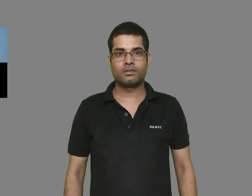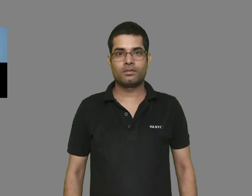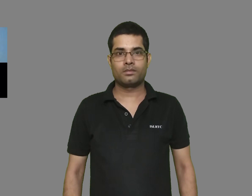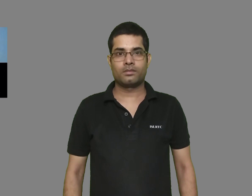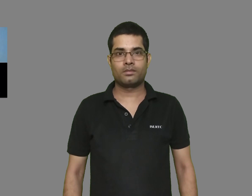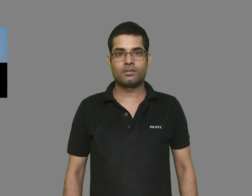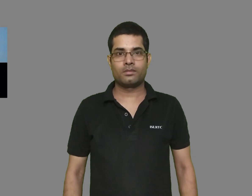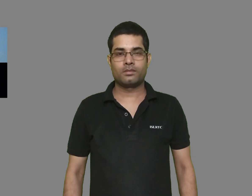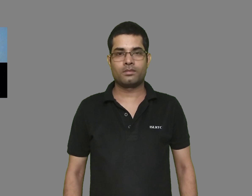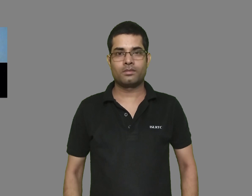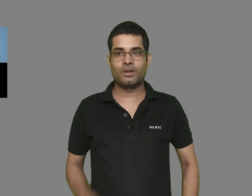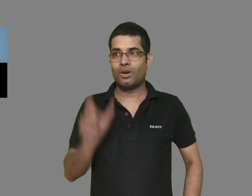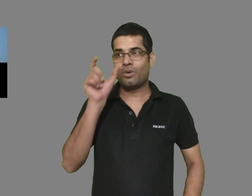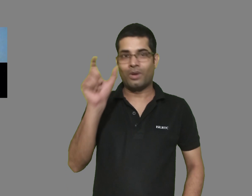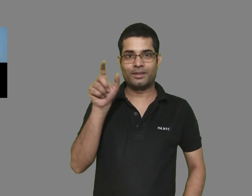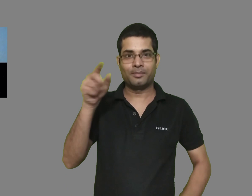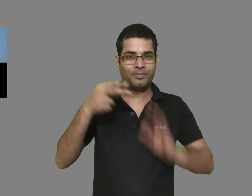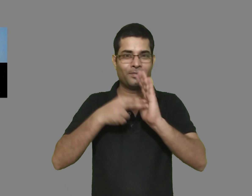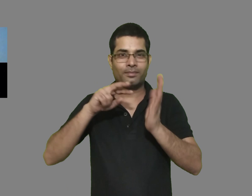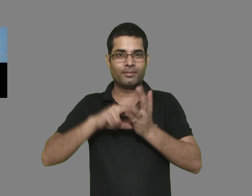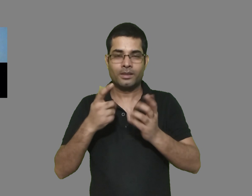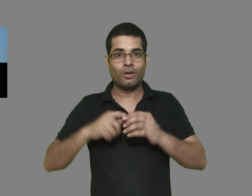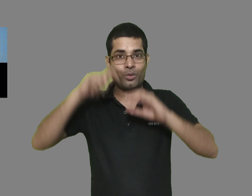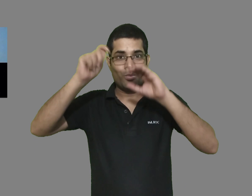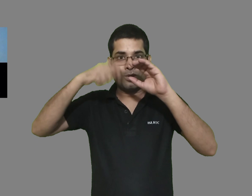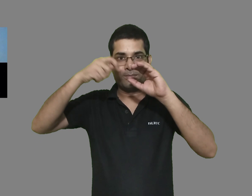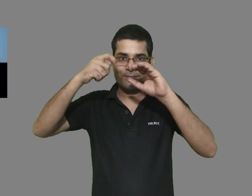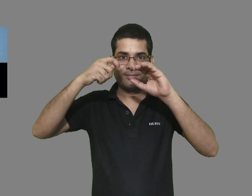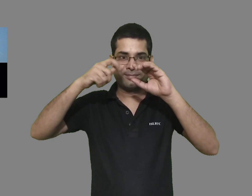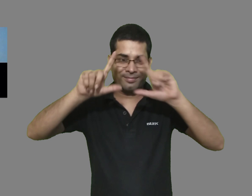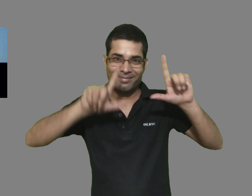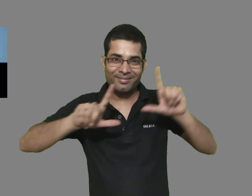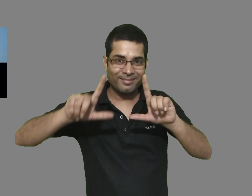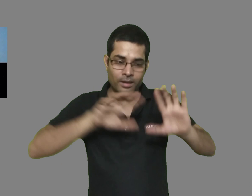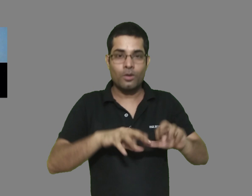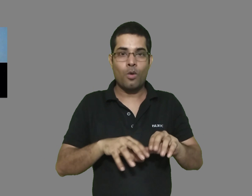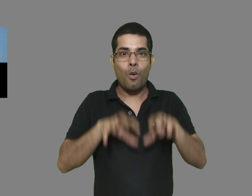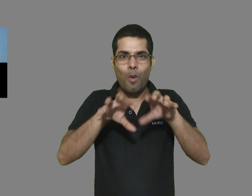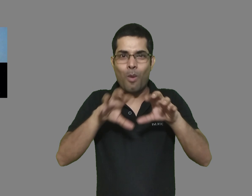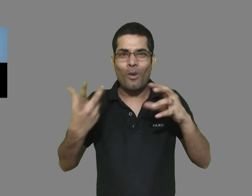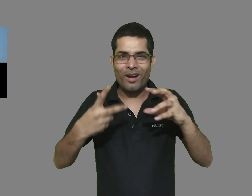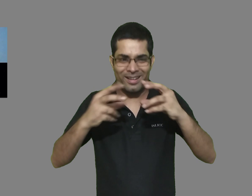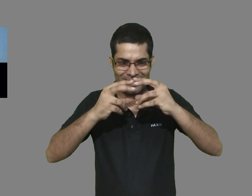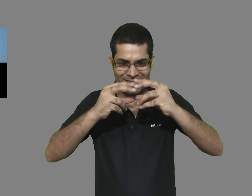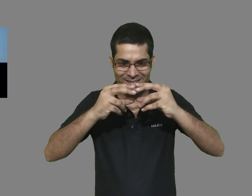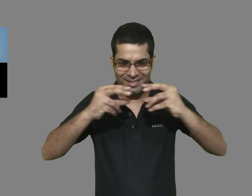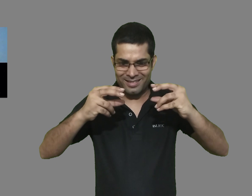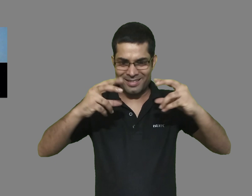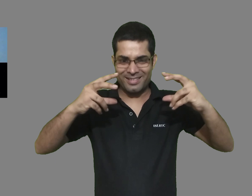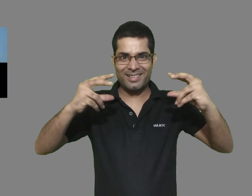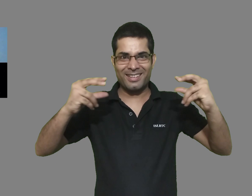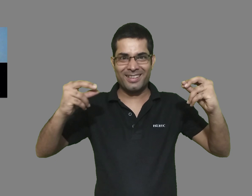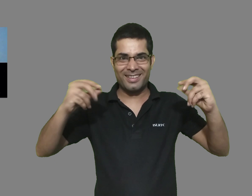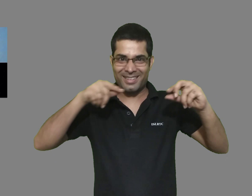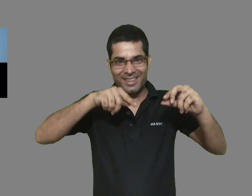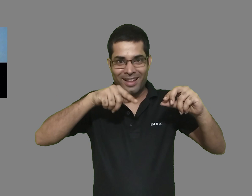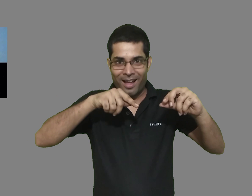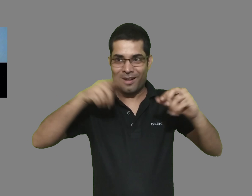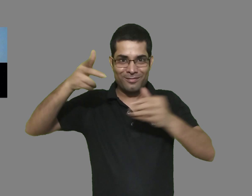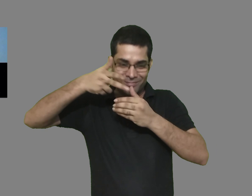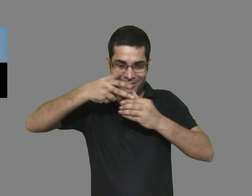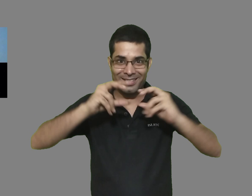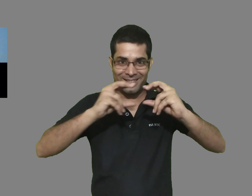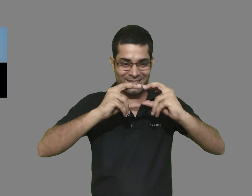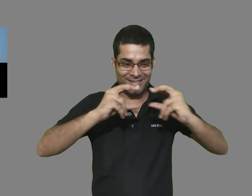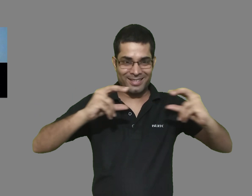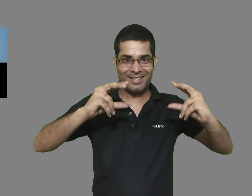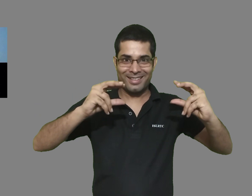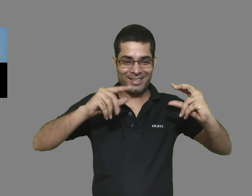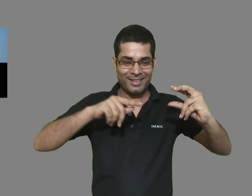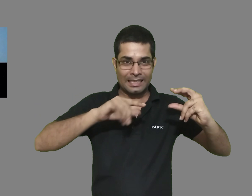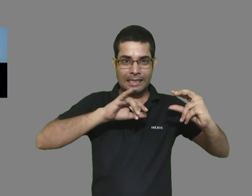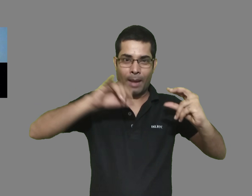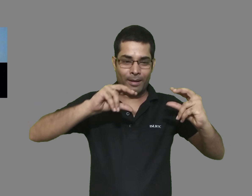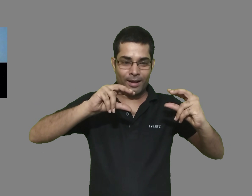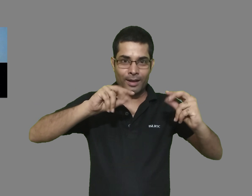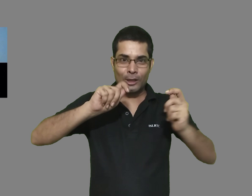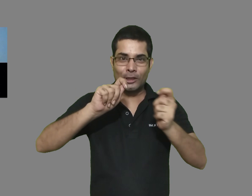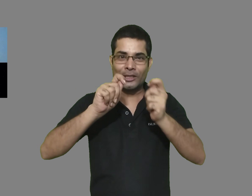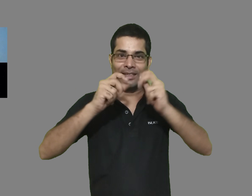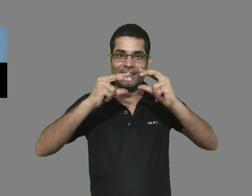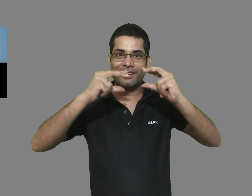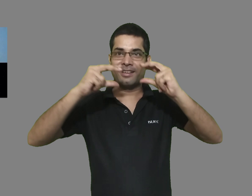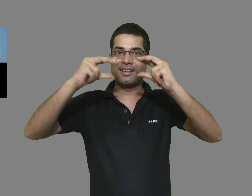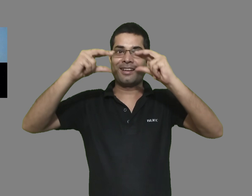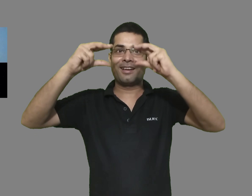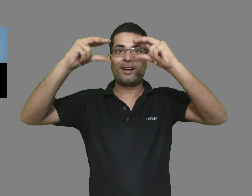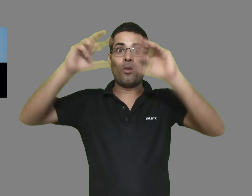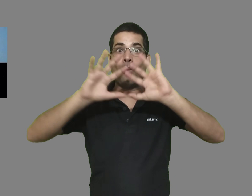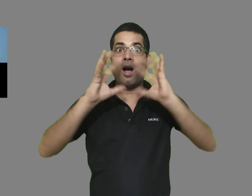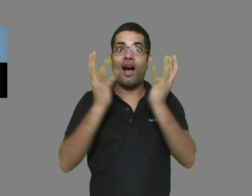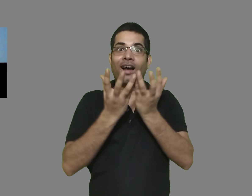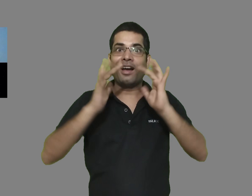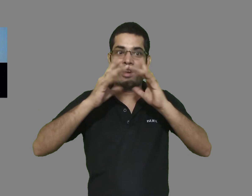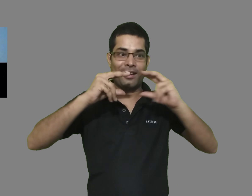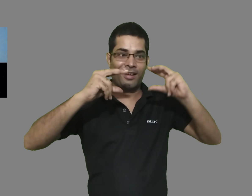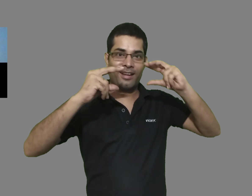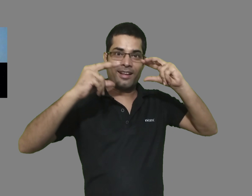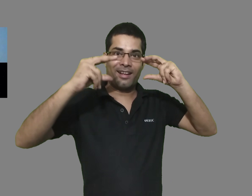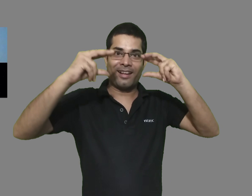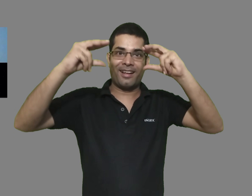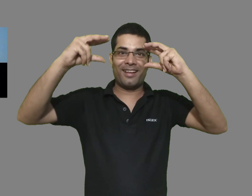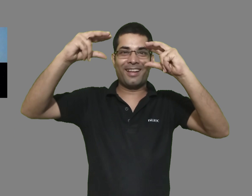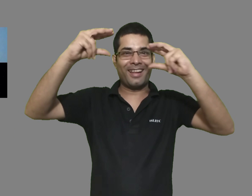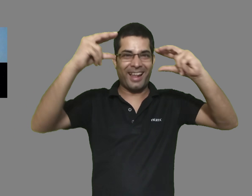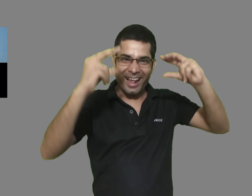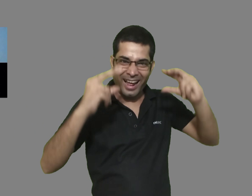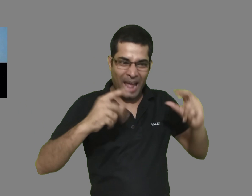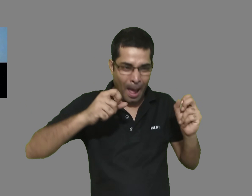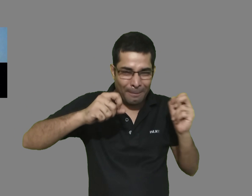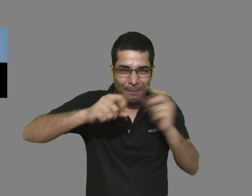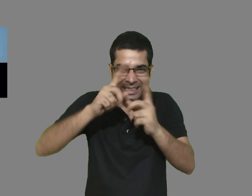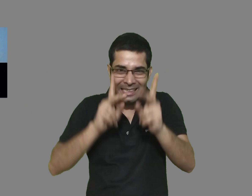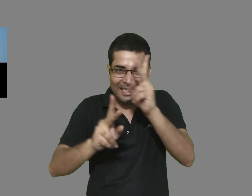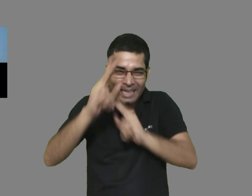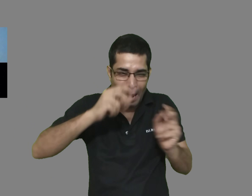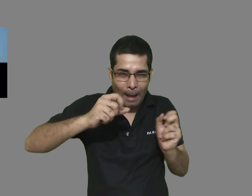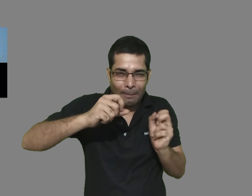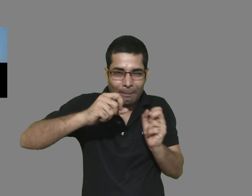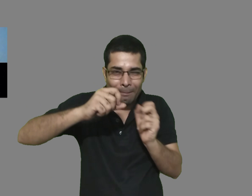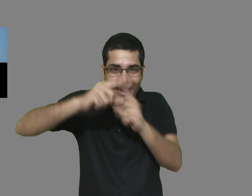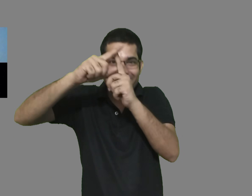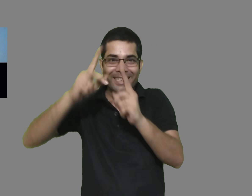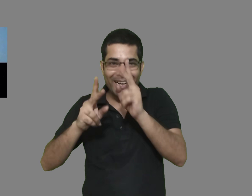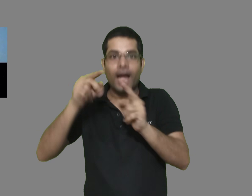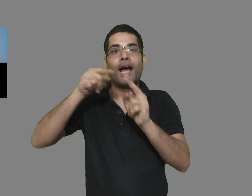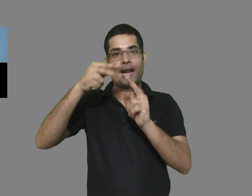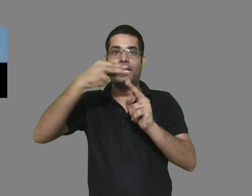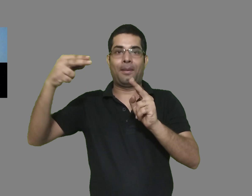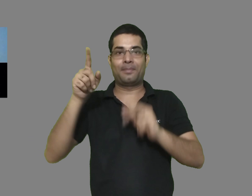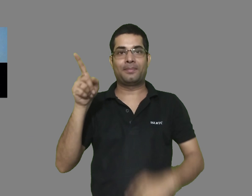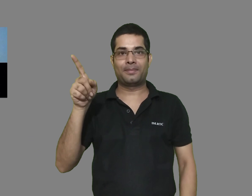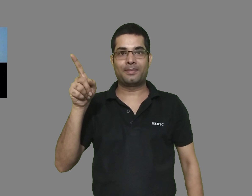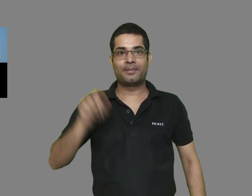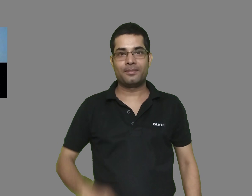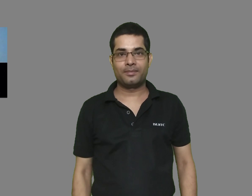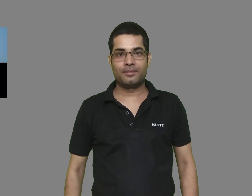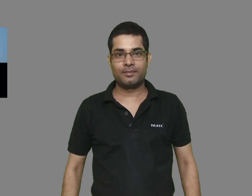Match Cut